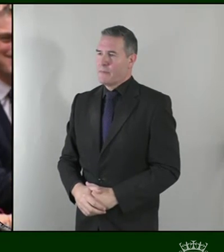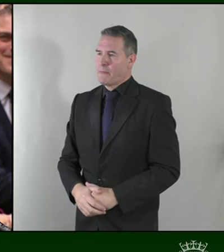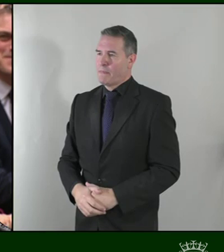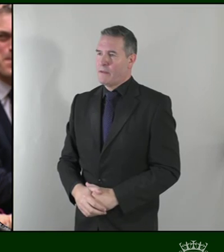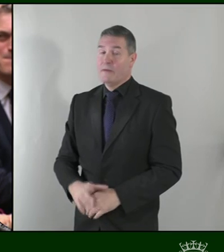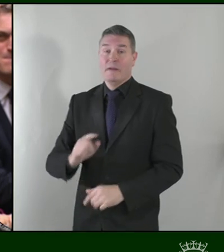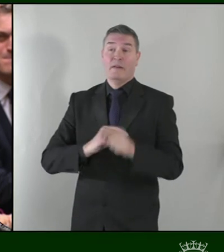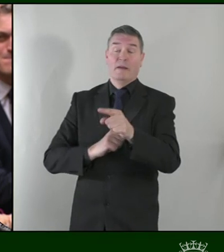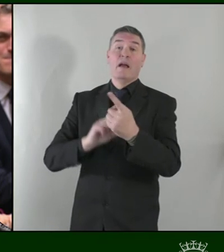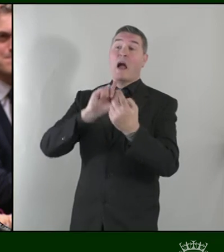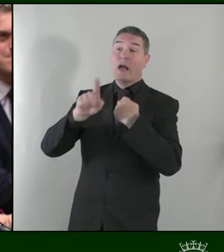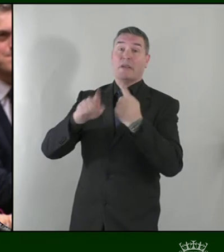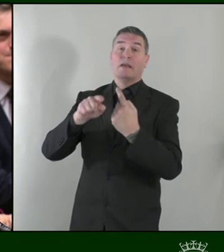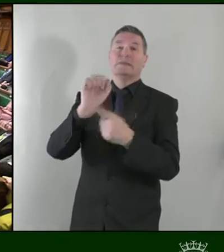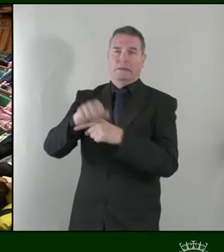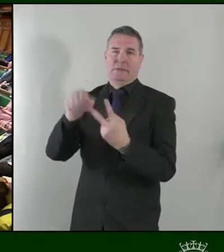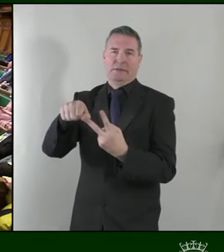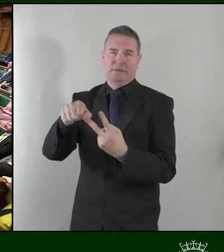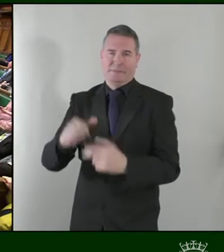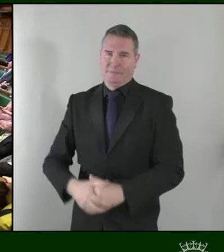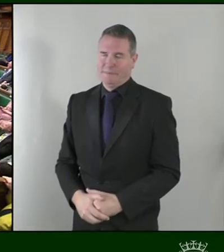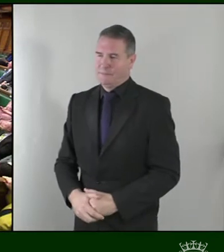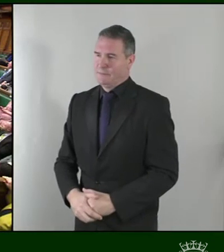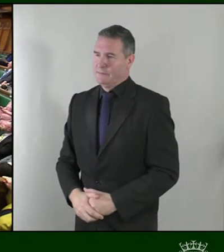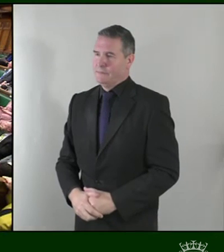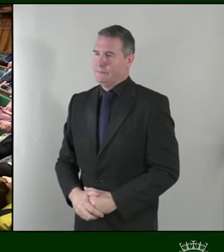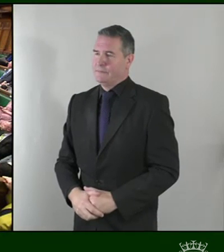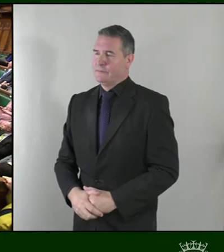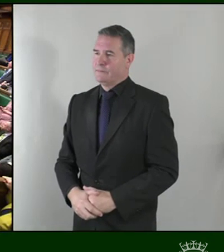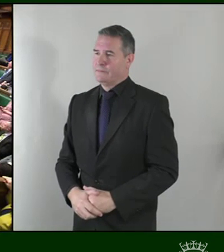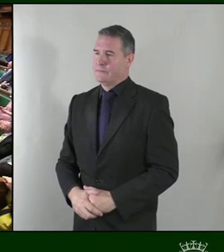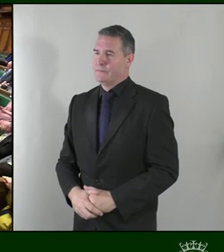That was rude. In response to my honourable Friend, the short answer is yes and yes.